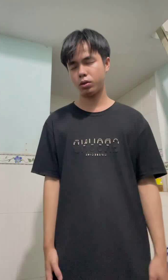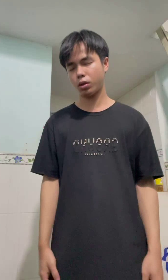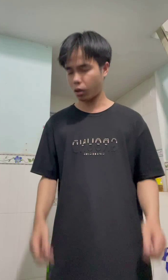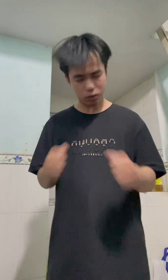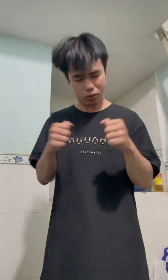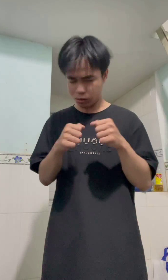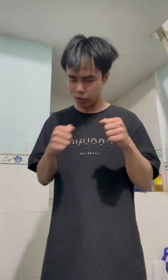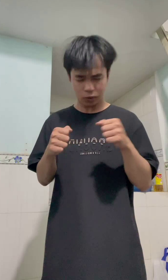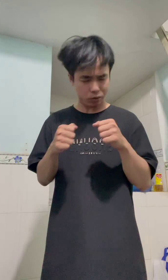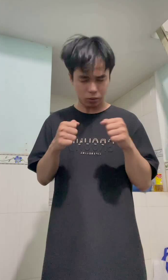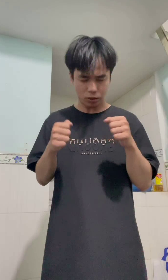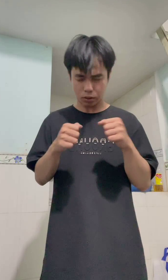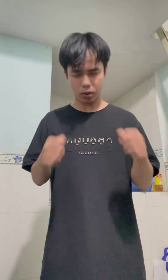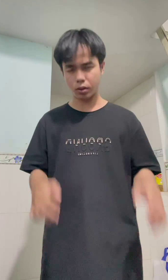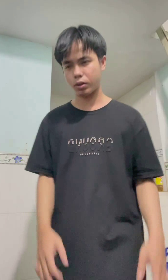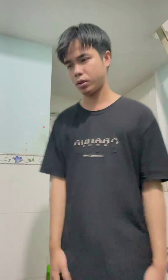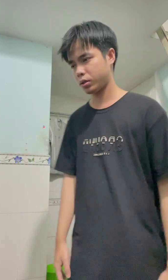lanh